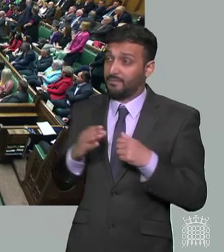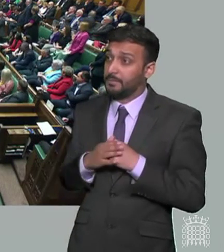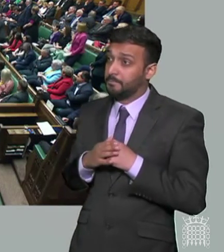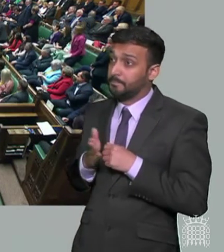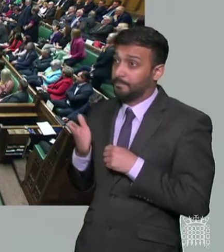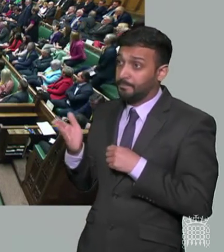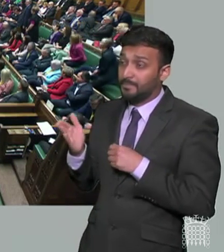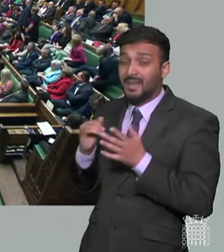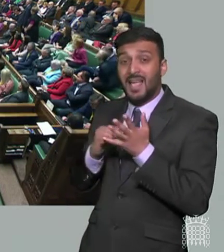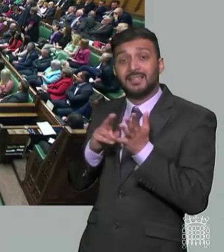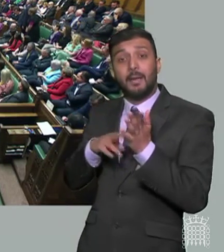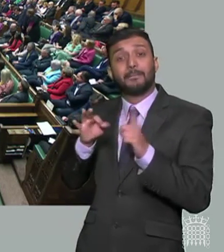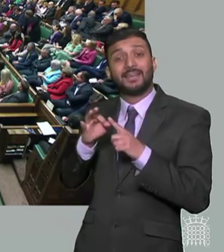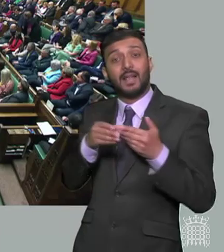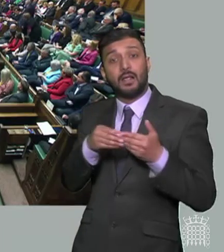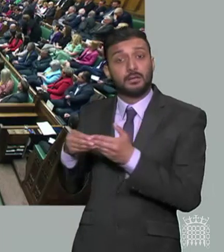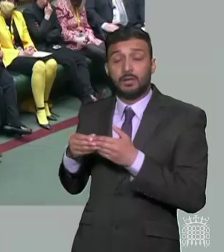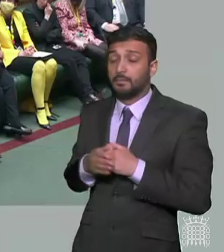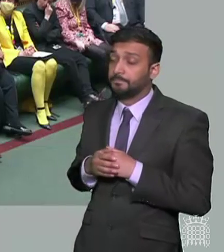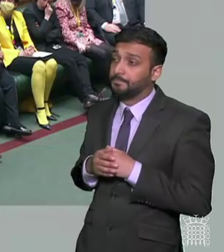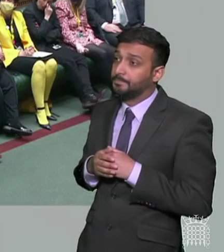We now come to the leader of the SNP.